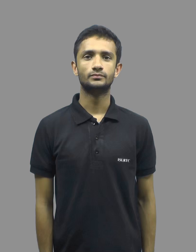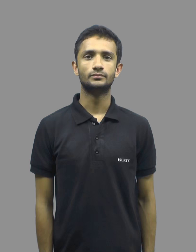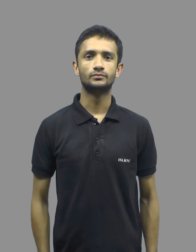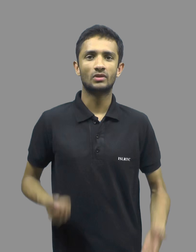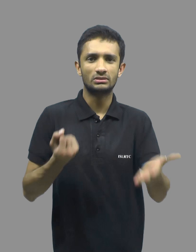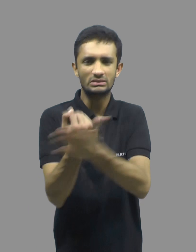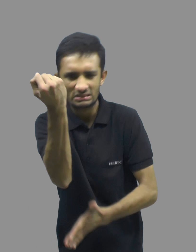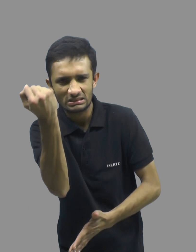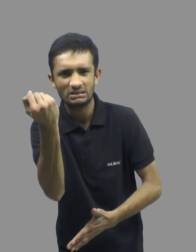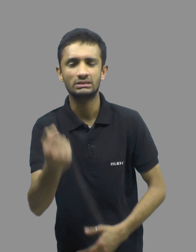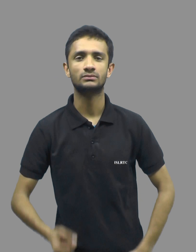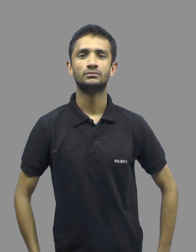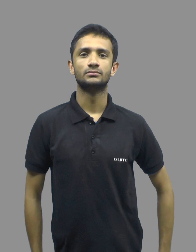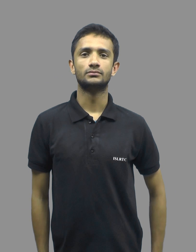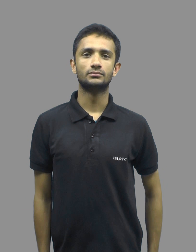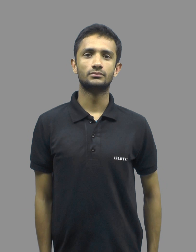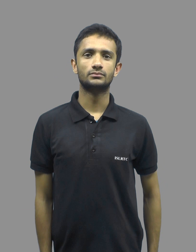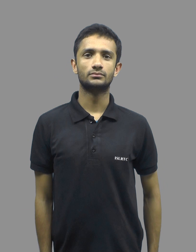Injury